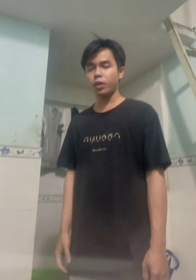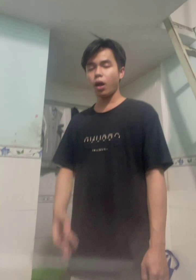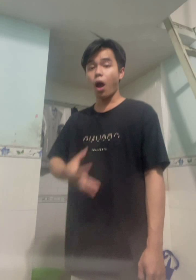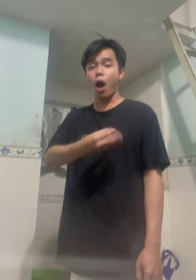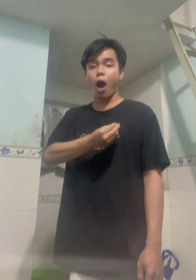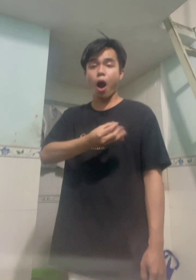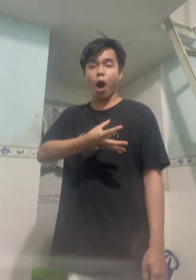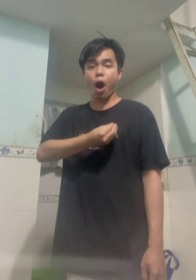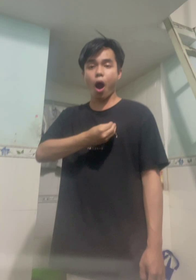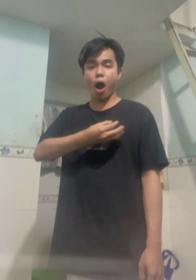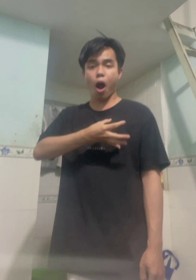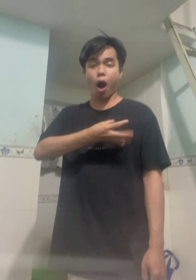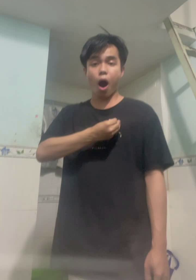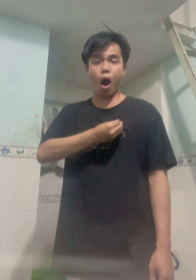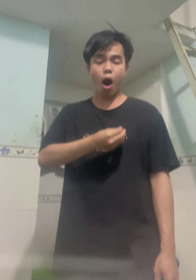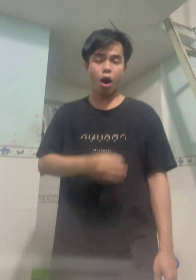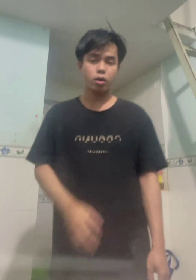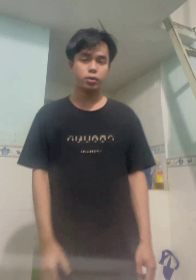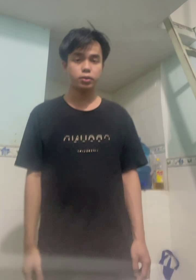lo so